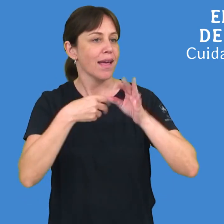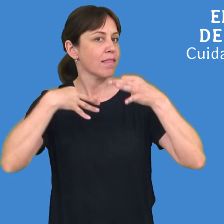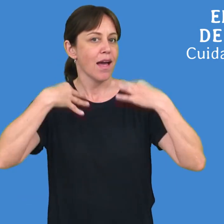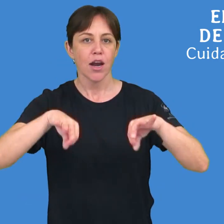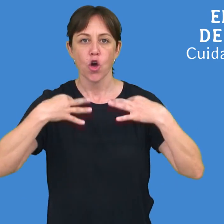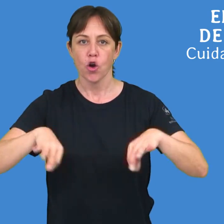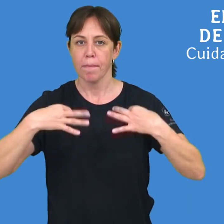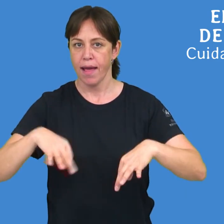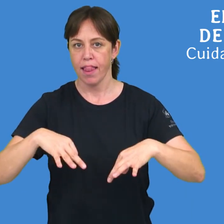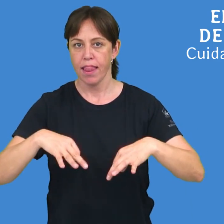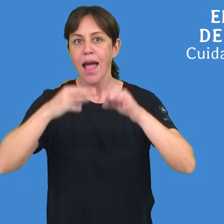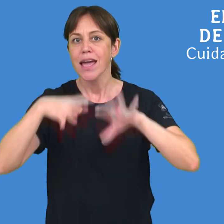normal